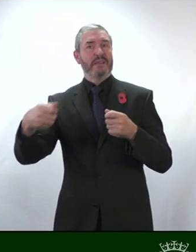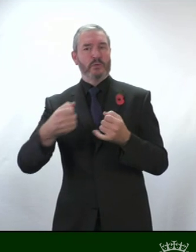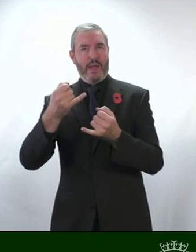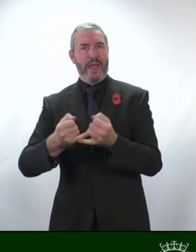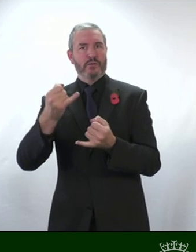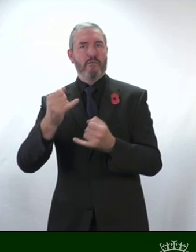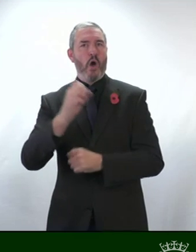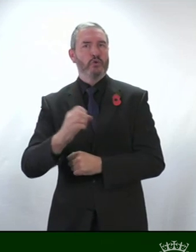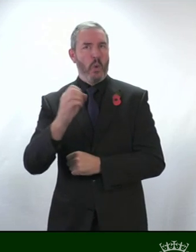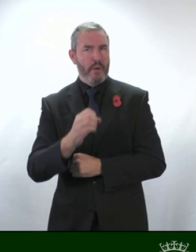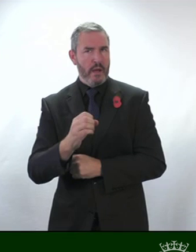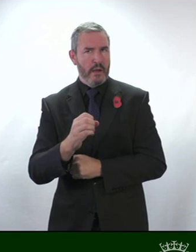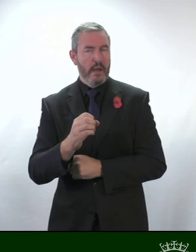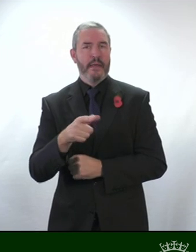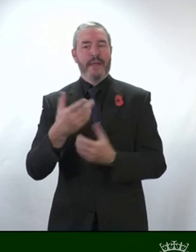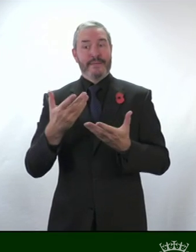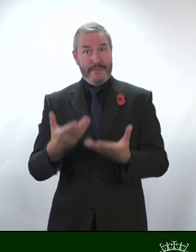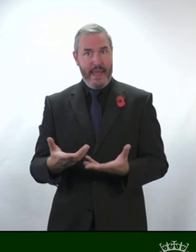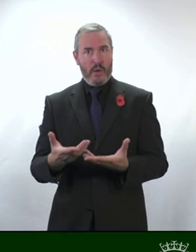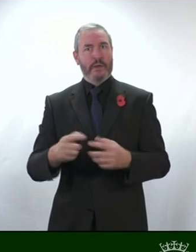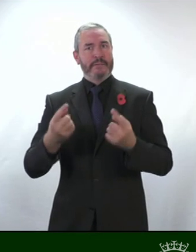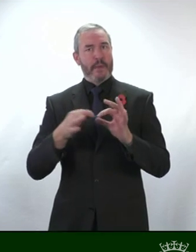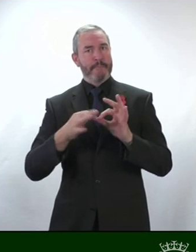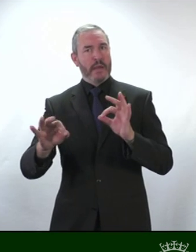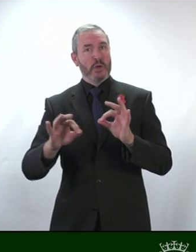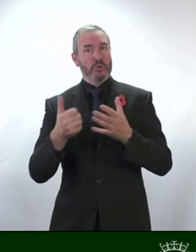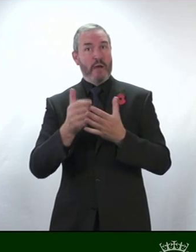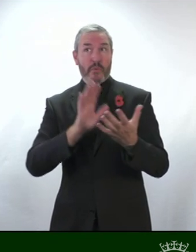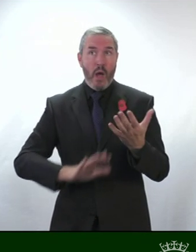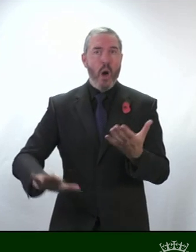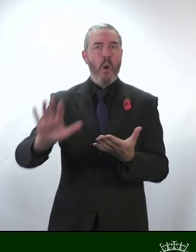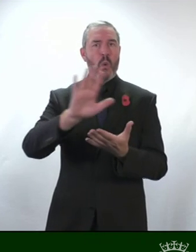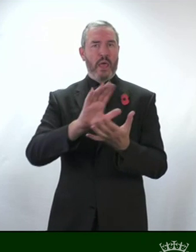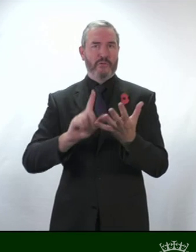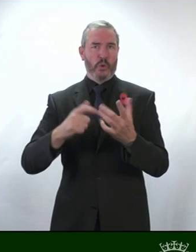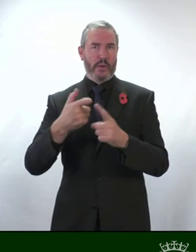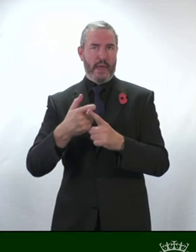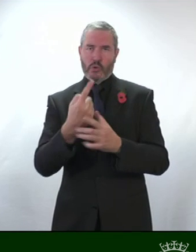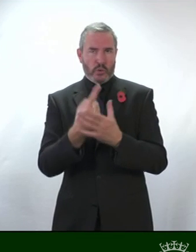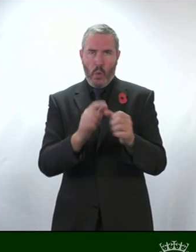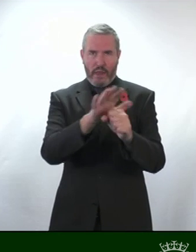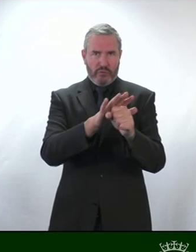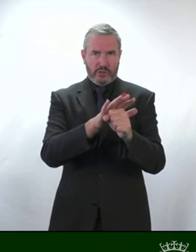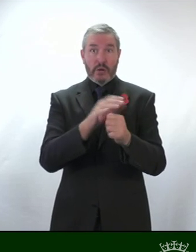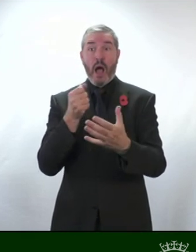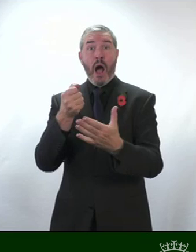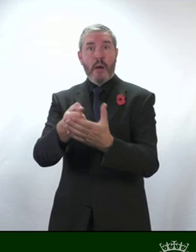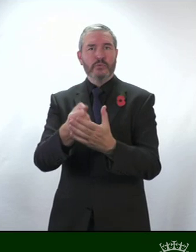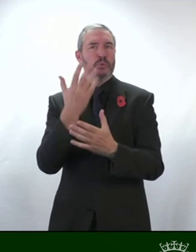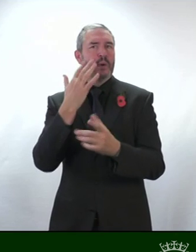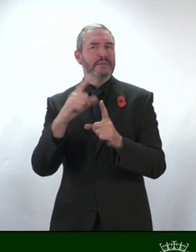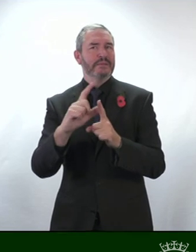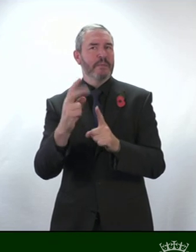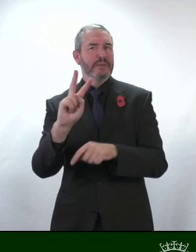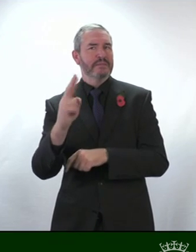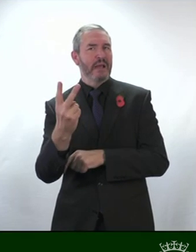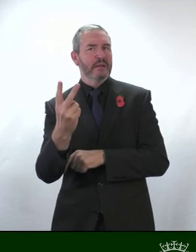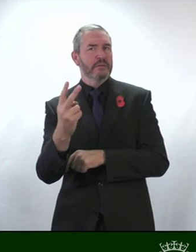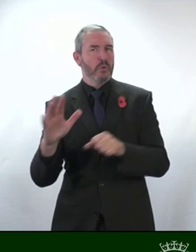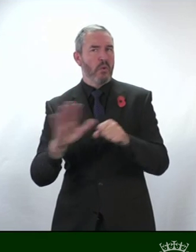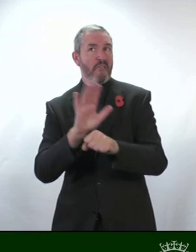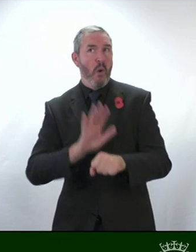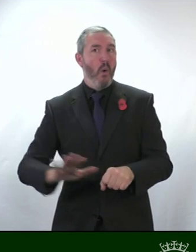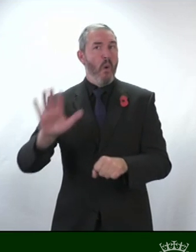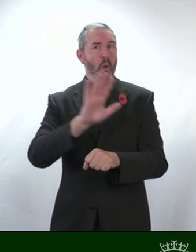We are putting in measures now to support people across the whole UK throughout this period until 2 December, and that is the right thing to do.